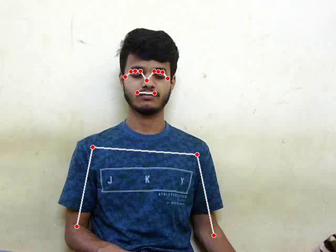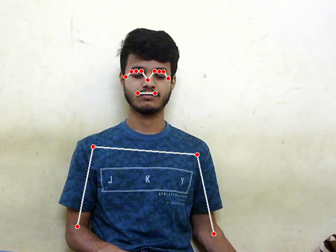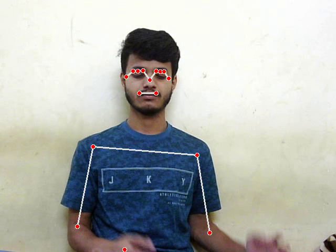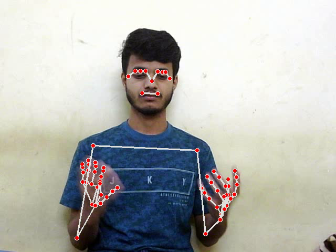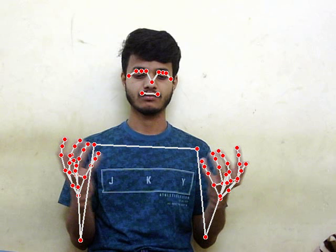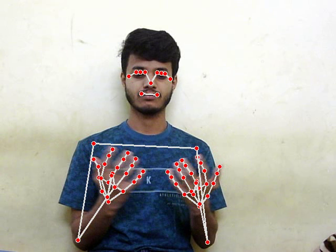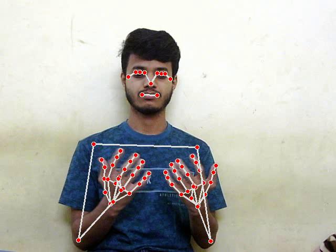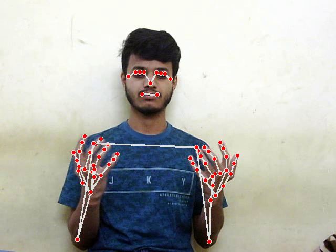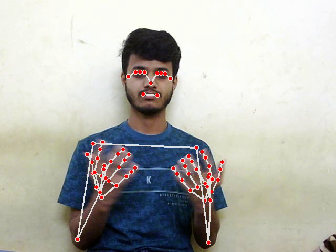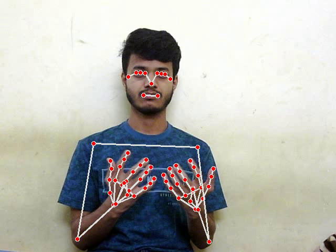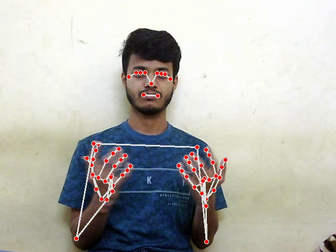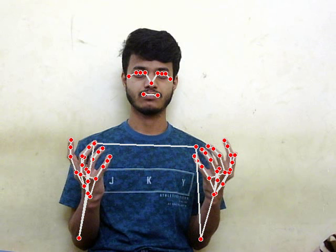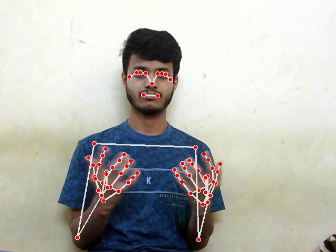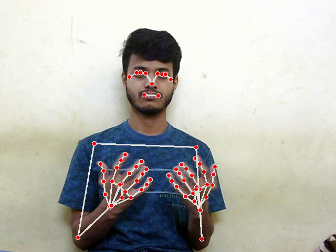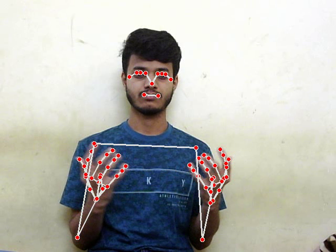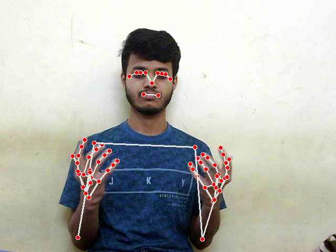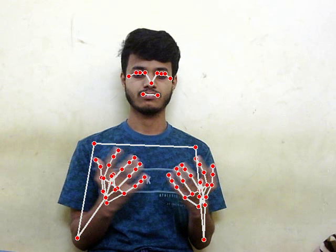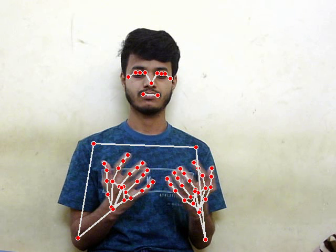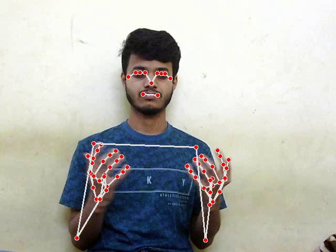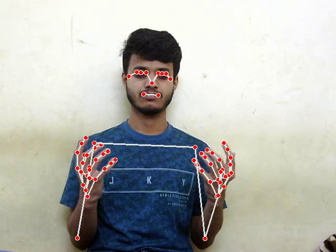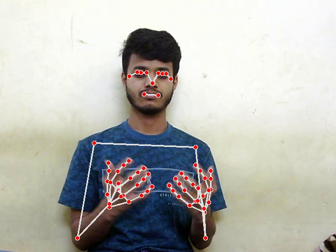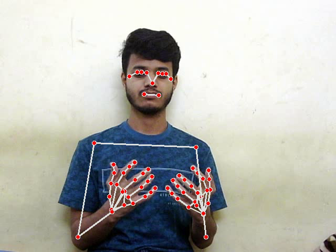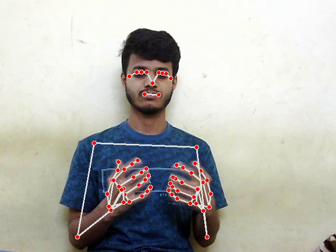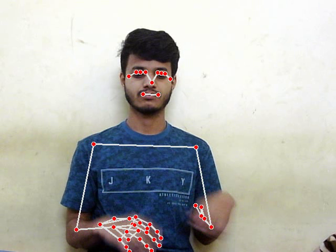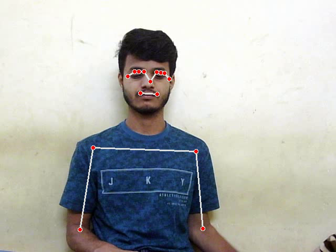what